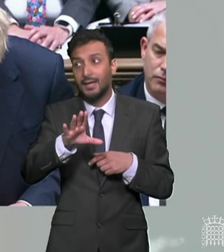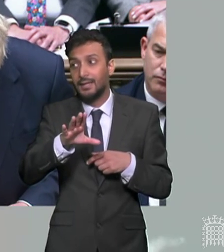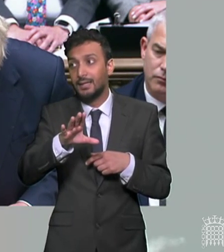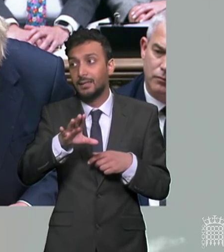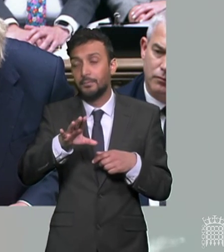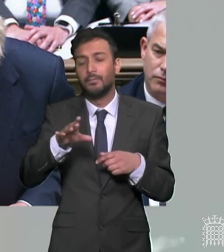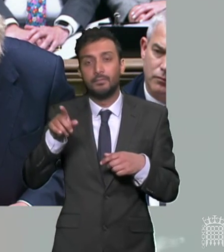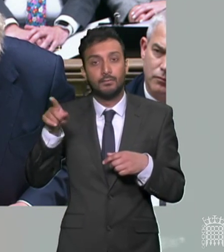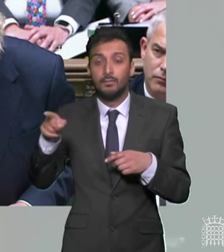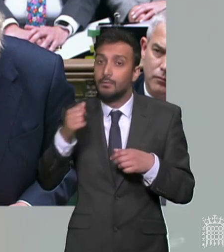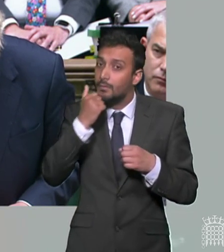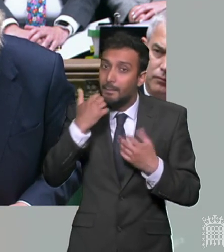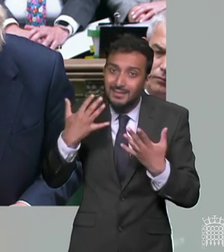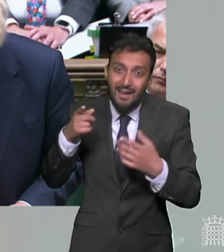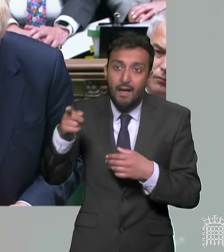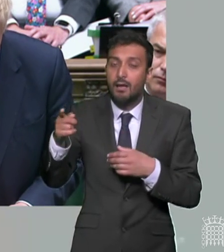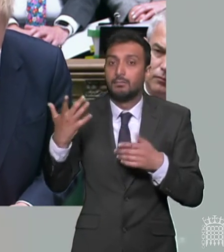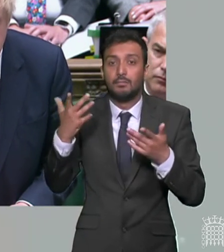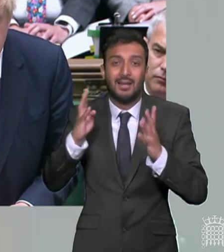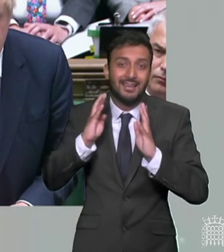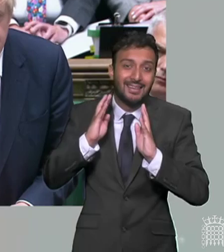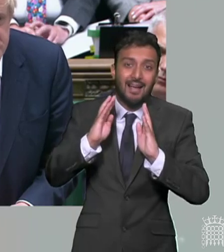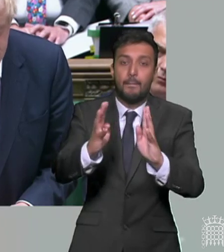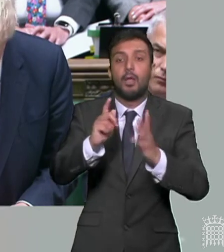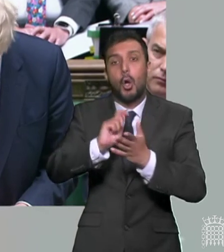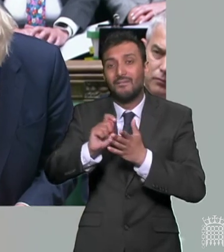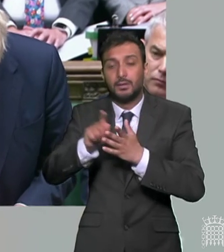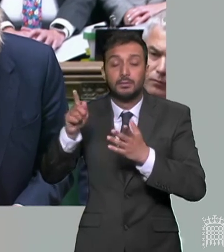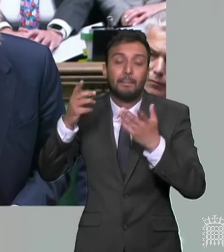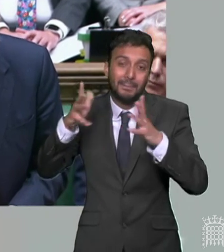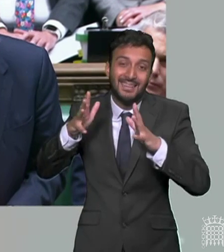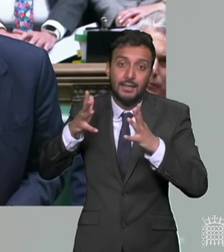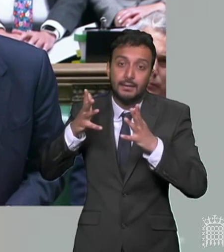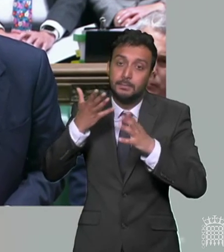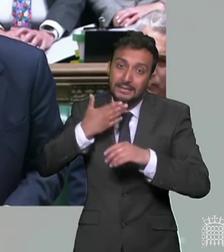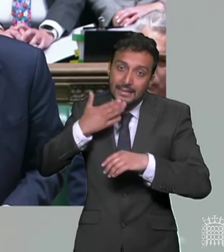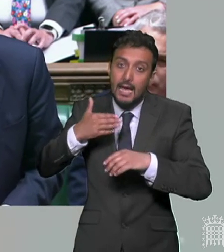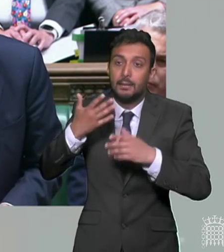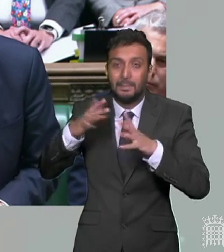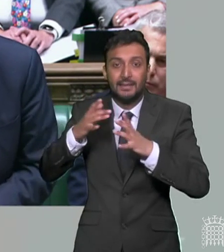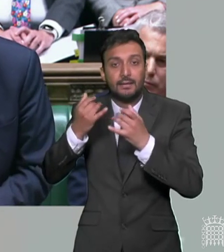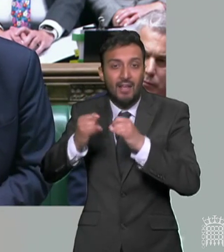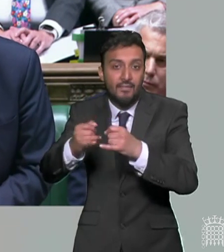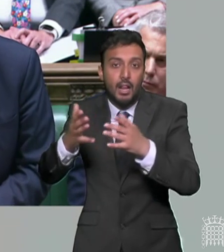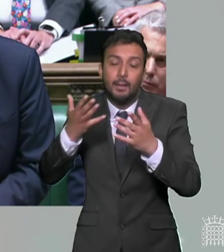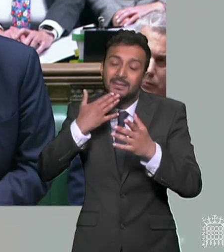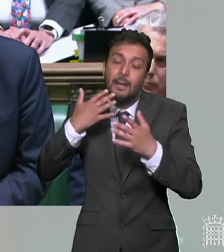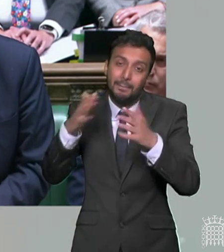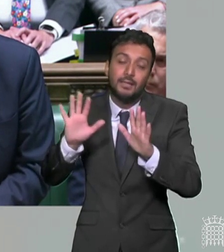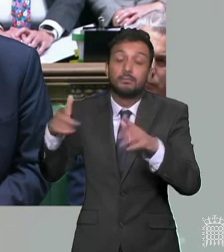10 and the Cabinet Office throughout this very difficult period— And my own, for which I take full responsibility.